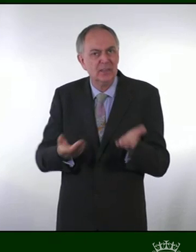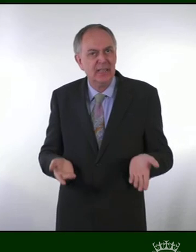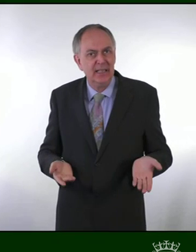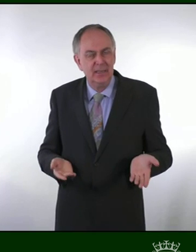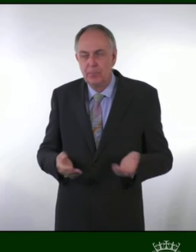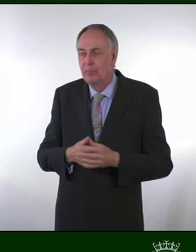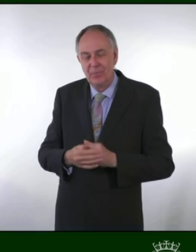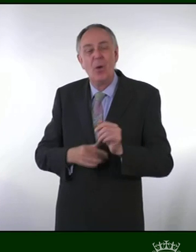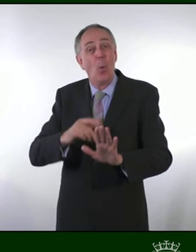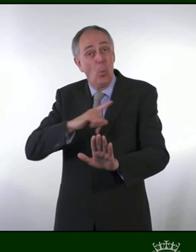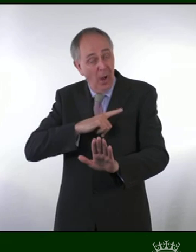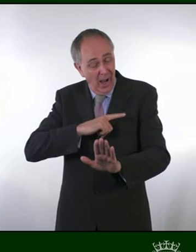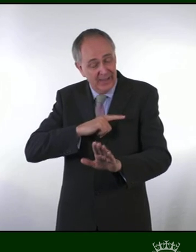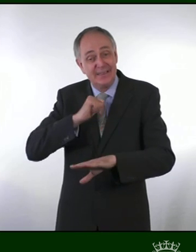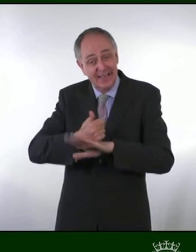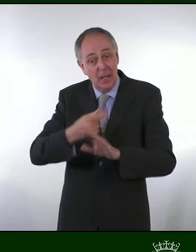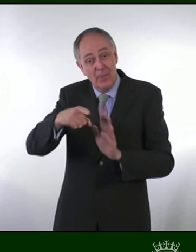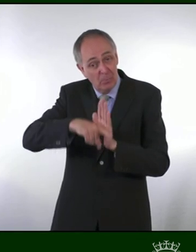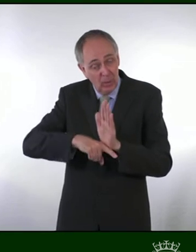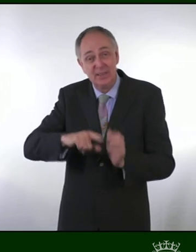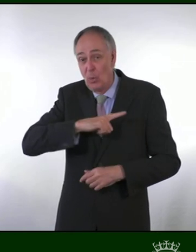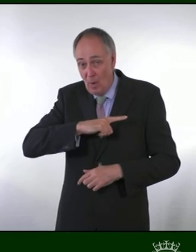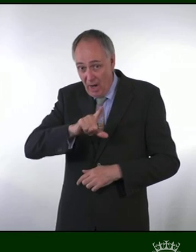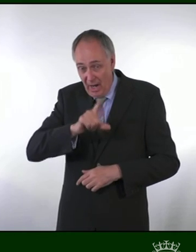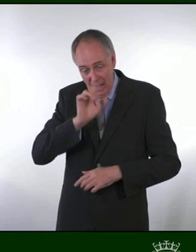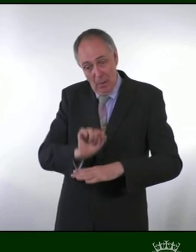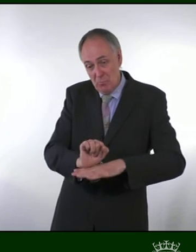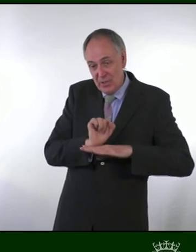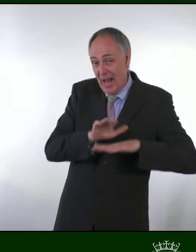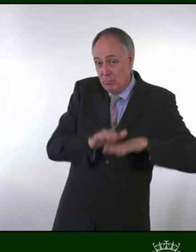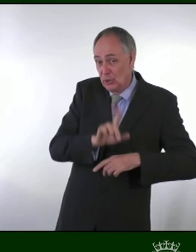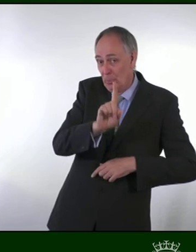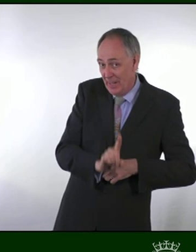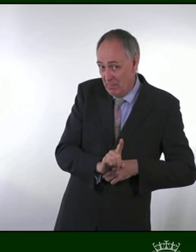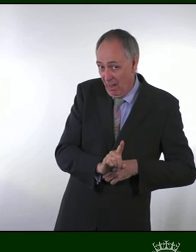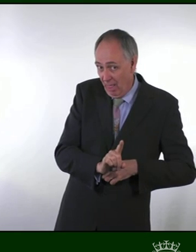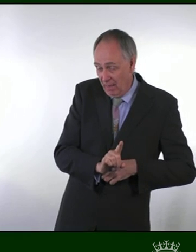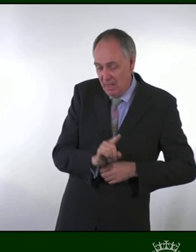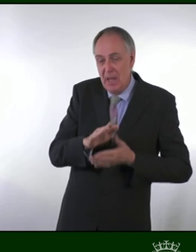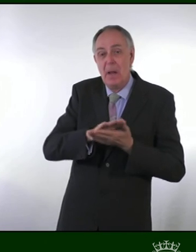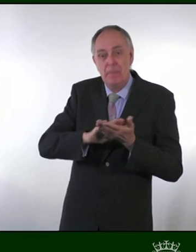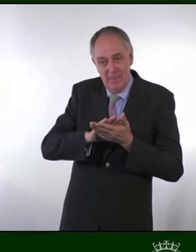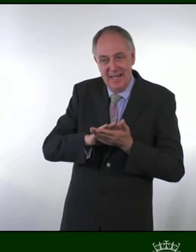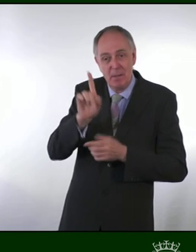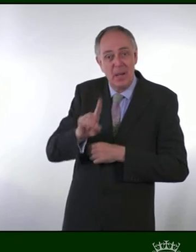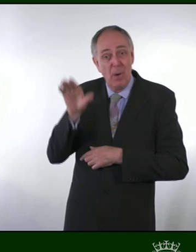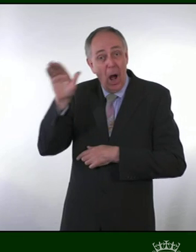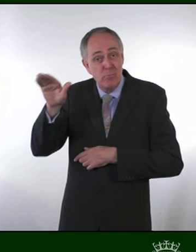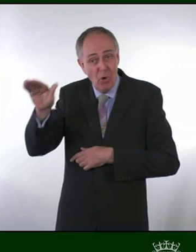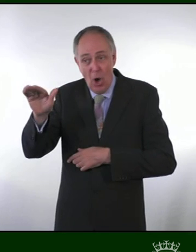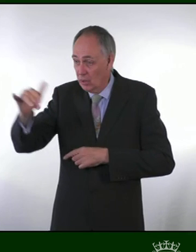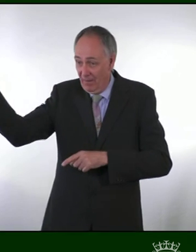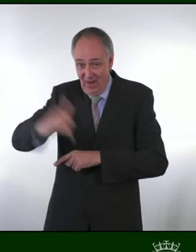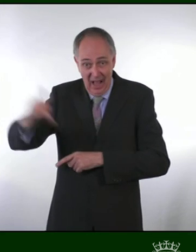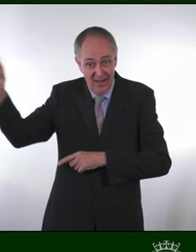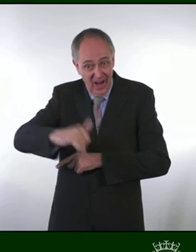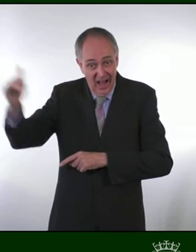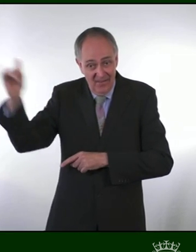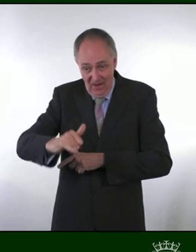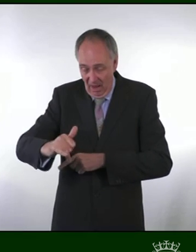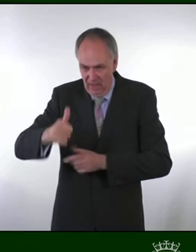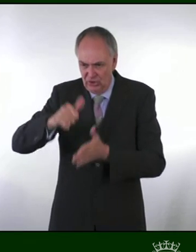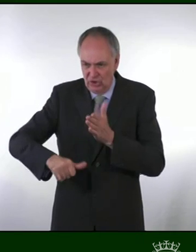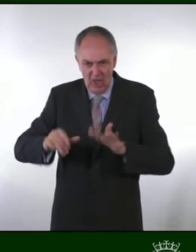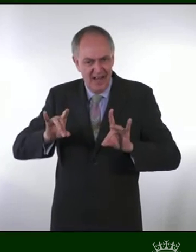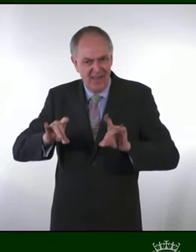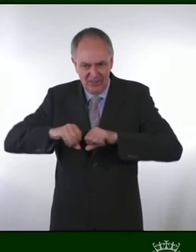The simple reason is to protect the British people from the reimporting of that disease once we have driven infection rates down.